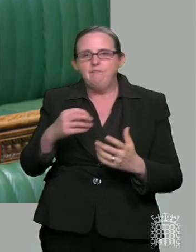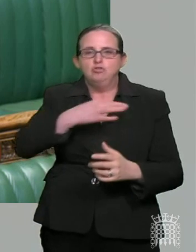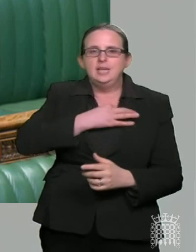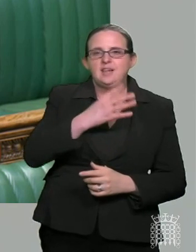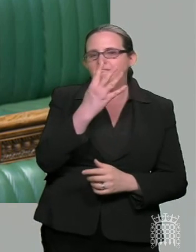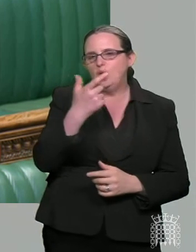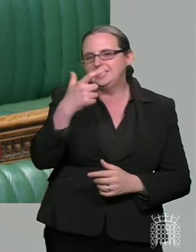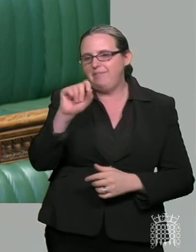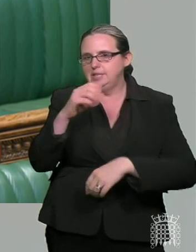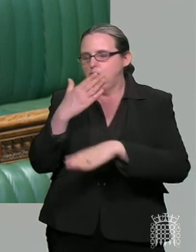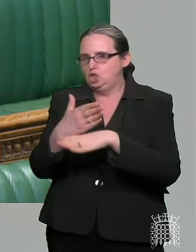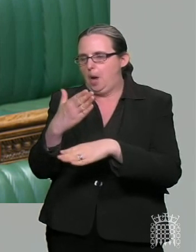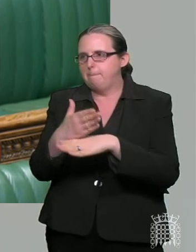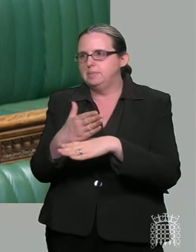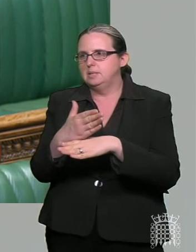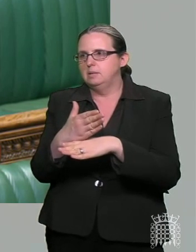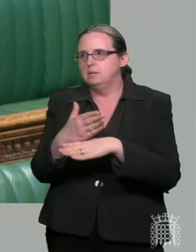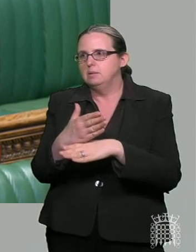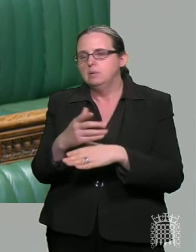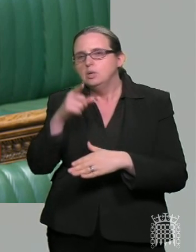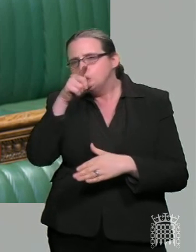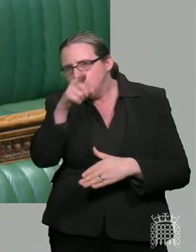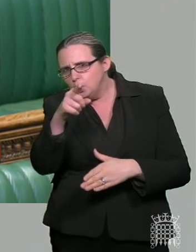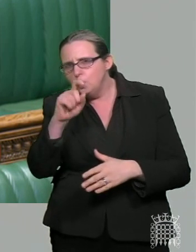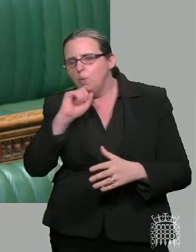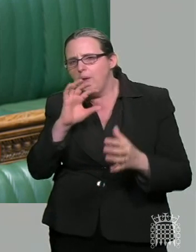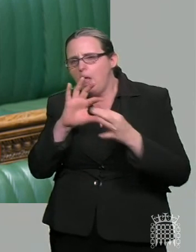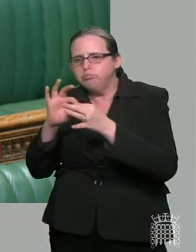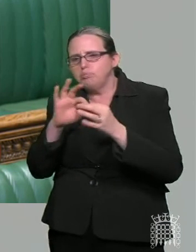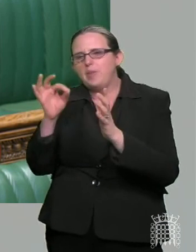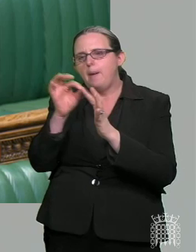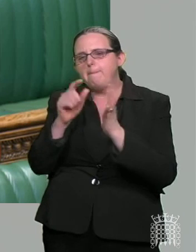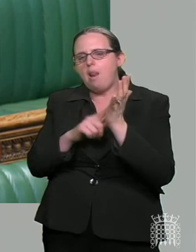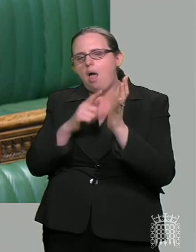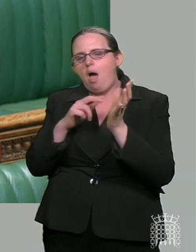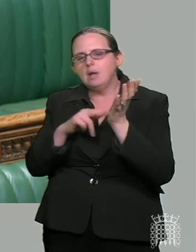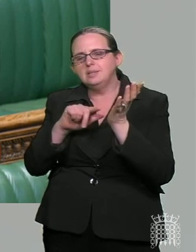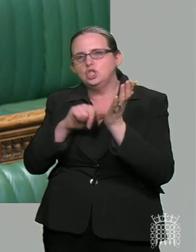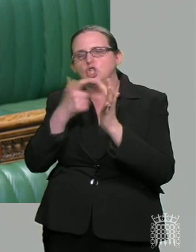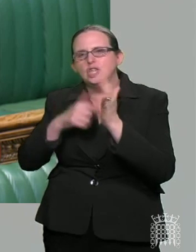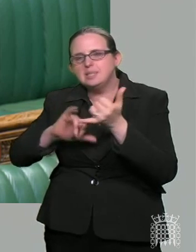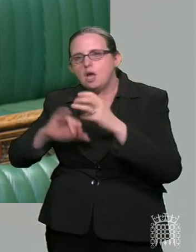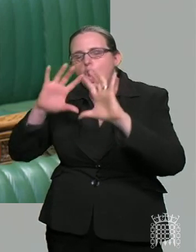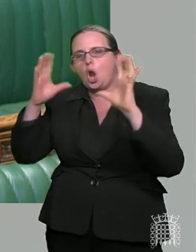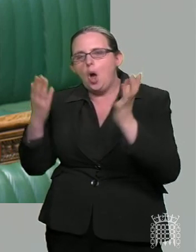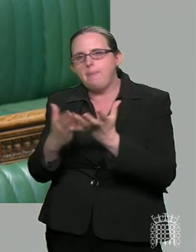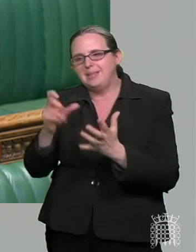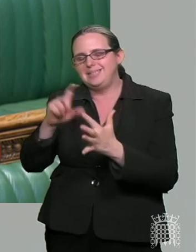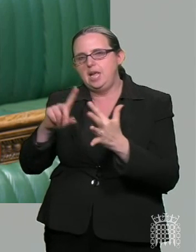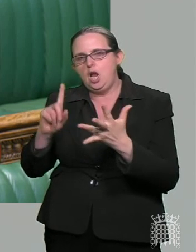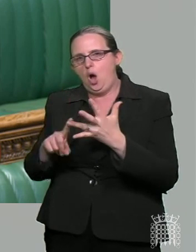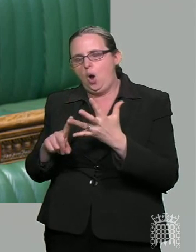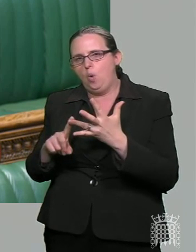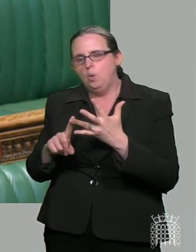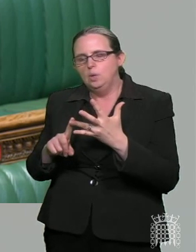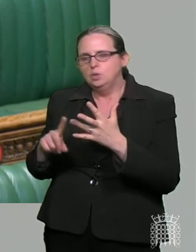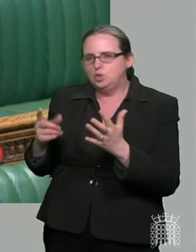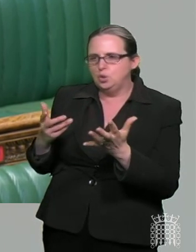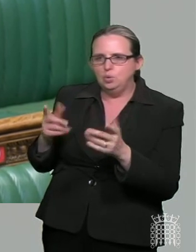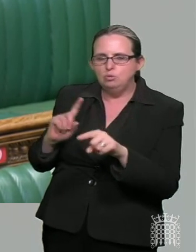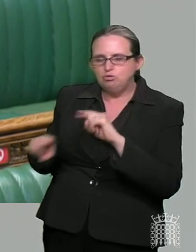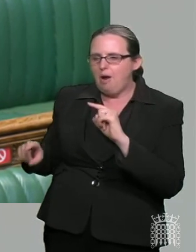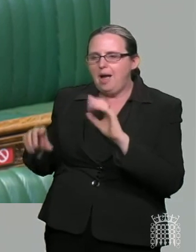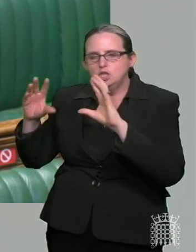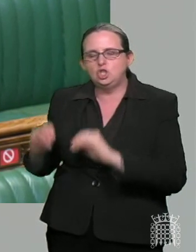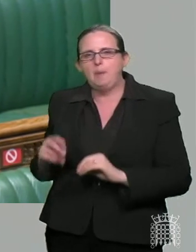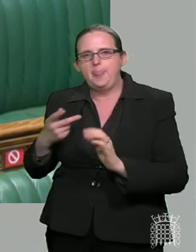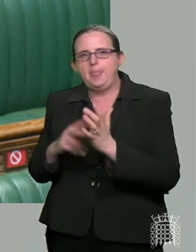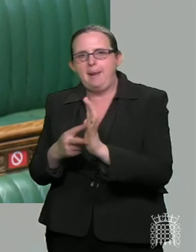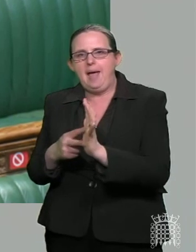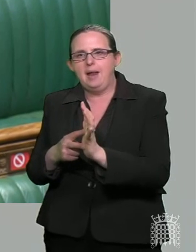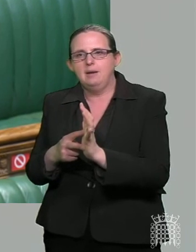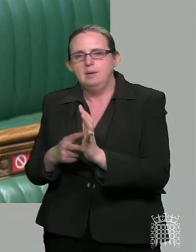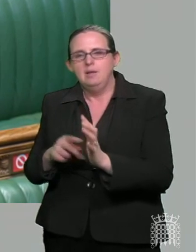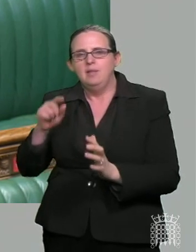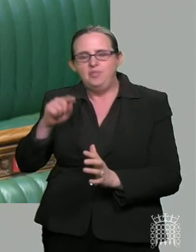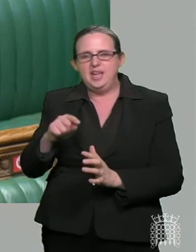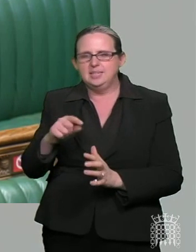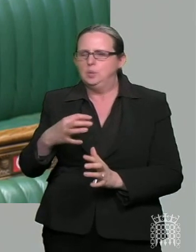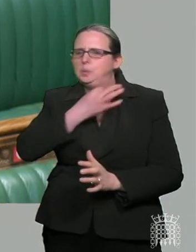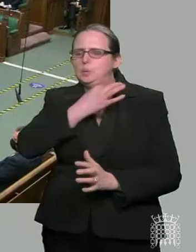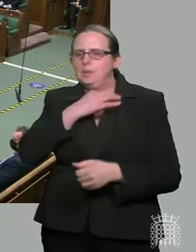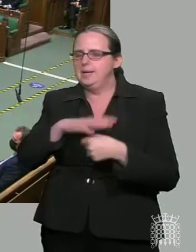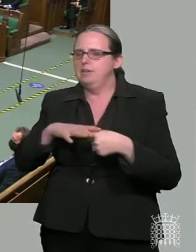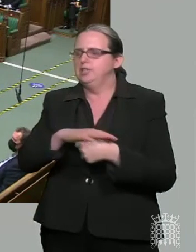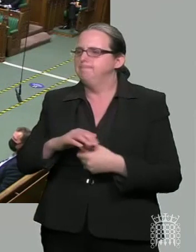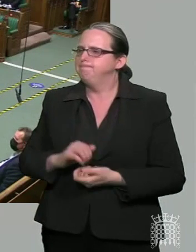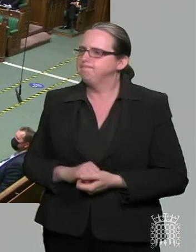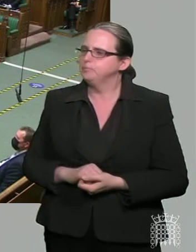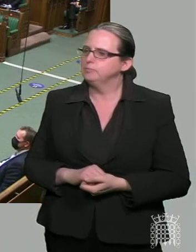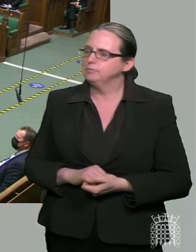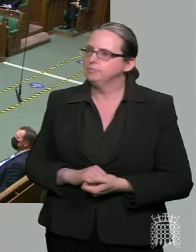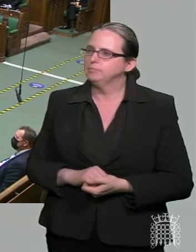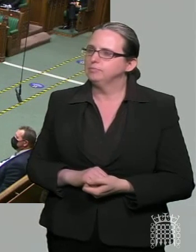So will he join me in engaging with Pladis’s global CEO, Salman Amin, and call upon him to rethink his plans, which would definitely unleash economic armageddon on a very fragile part of the local economy?